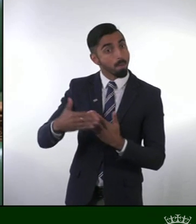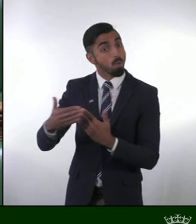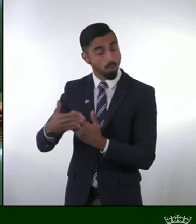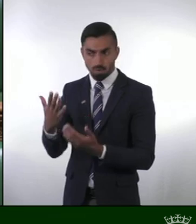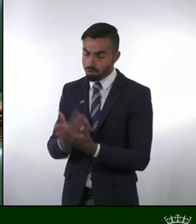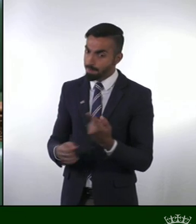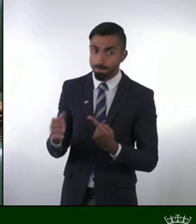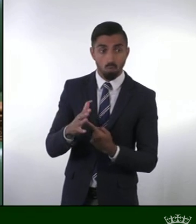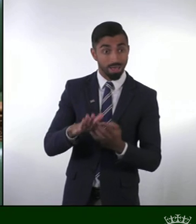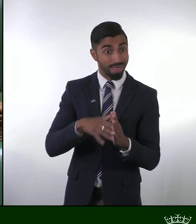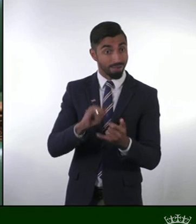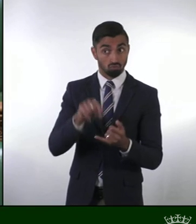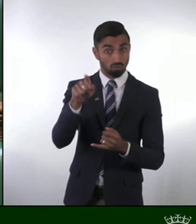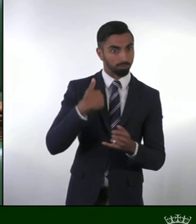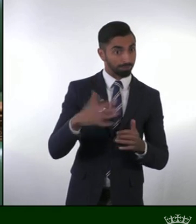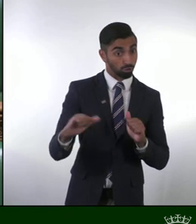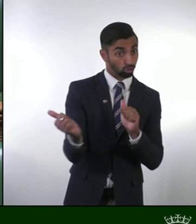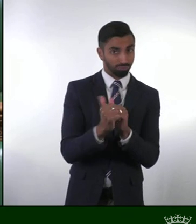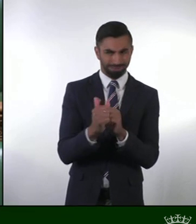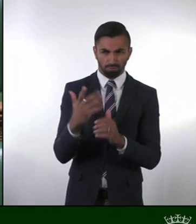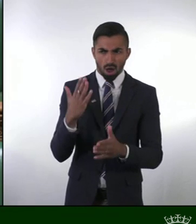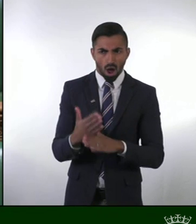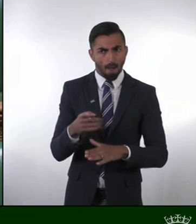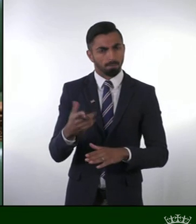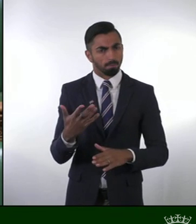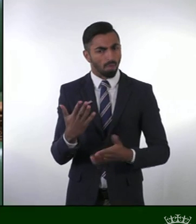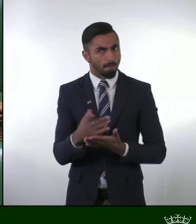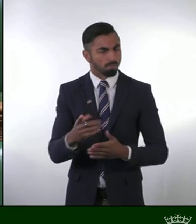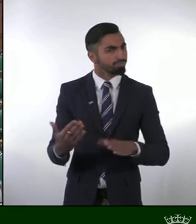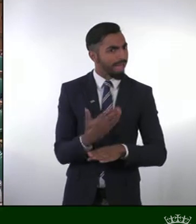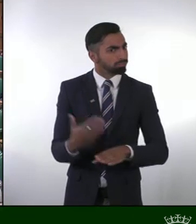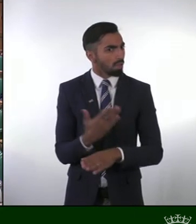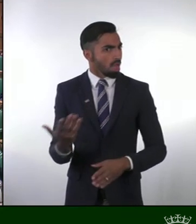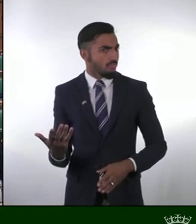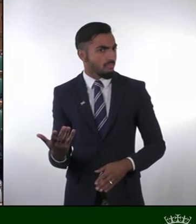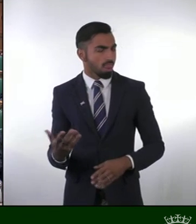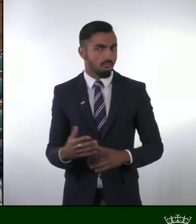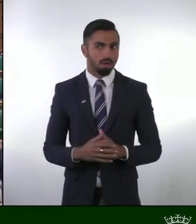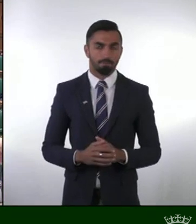I think that is the first and most practical step we can take as a result of Professor Fenton’s report.